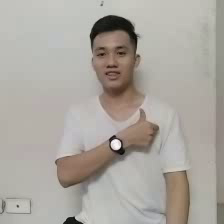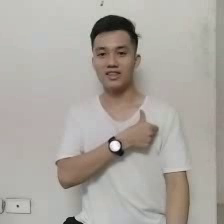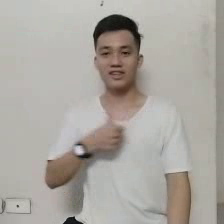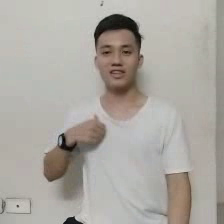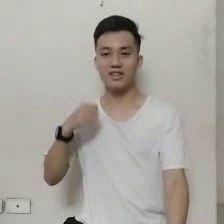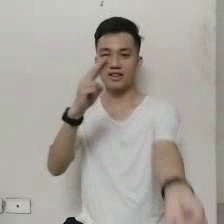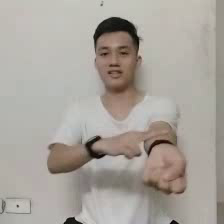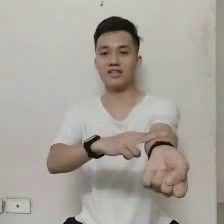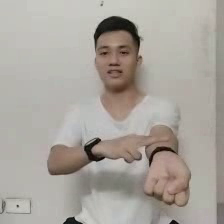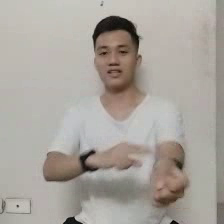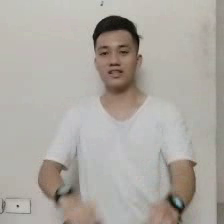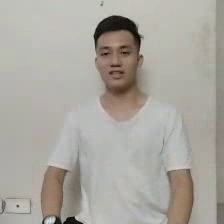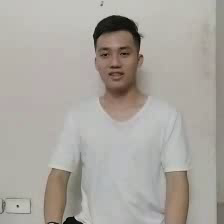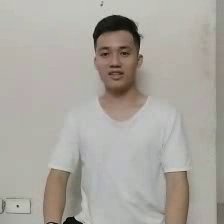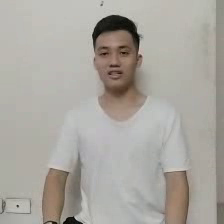Bệnh nhân